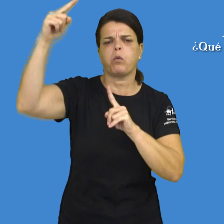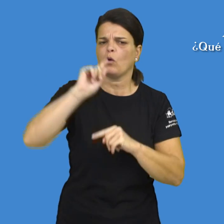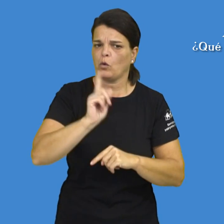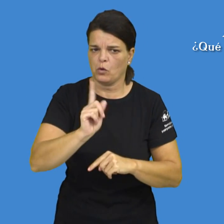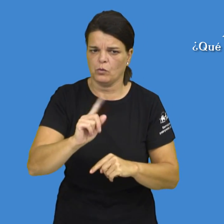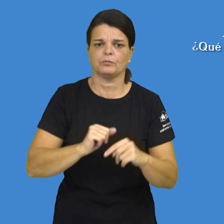no